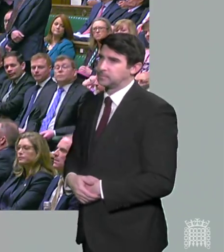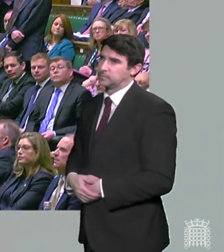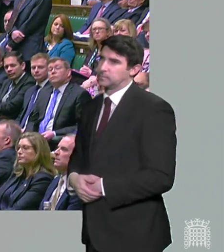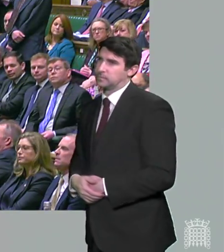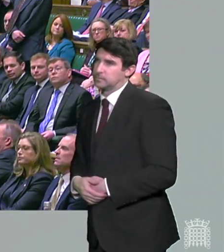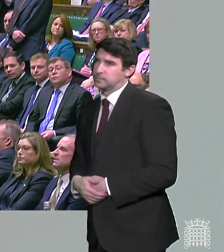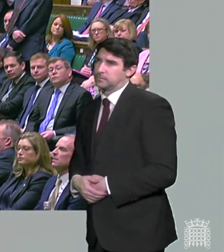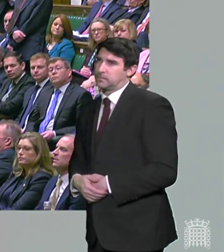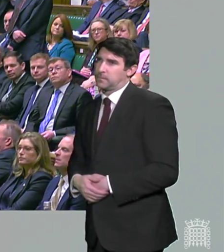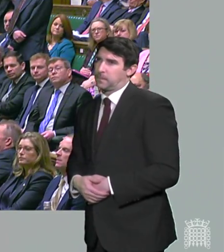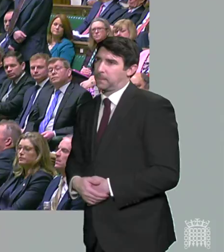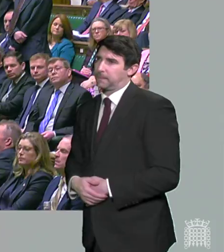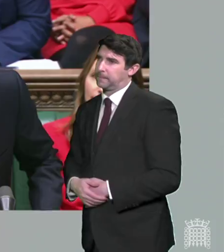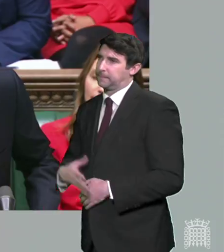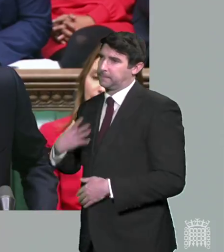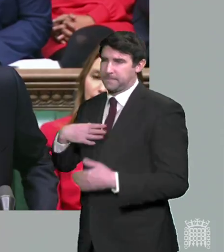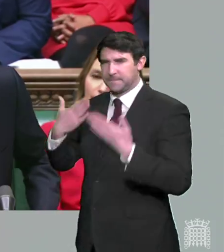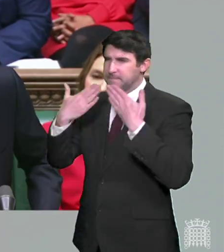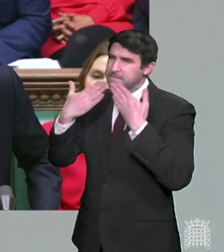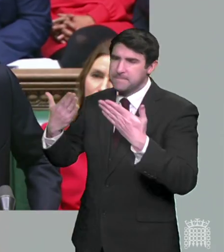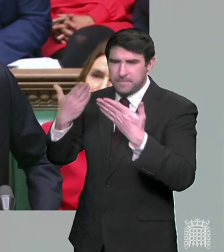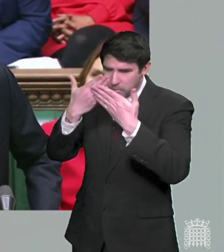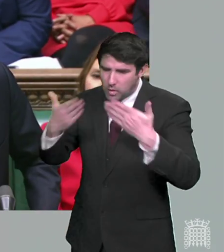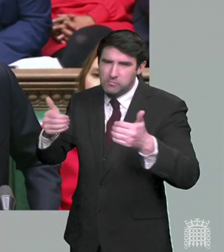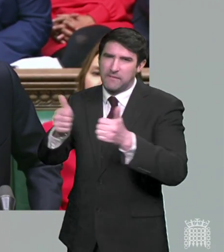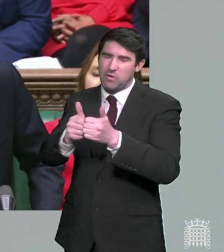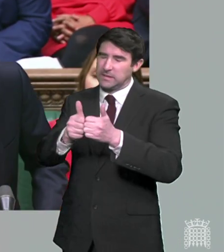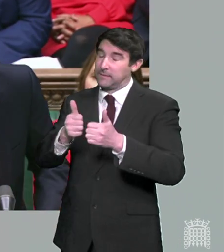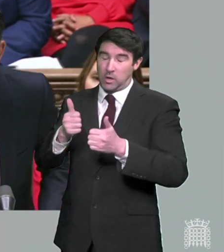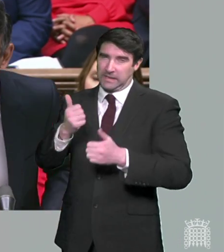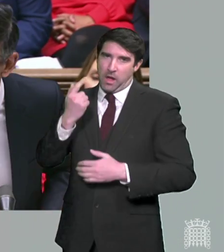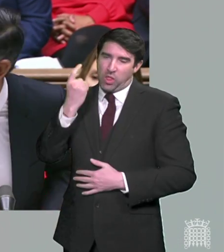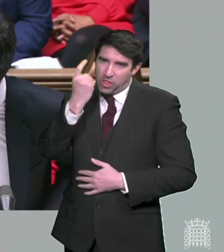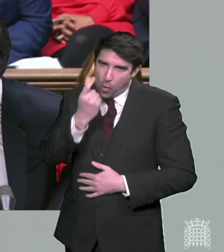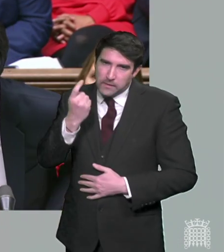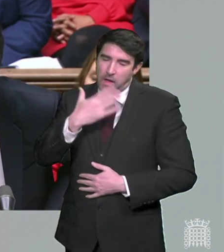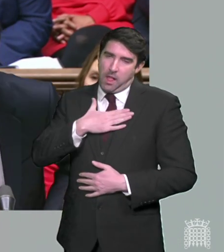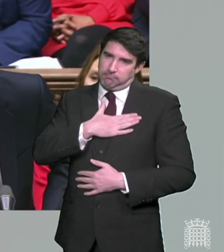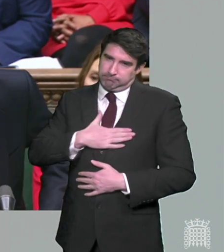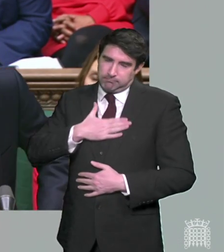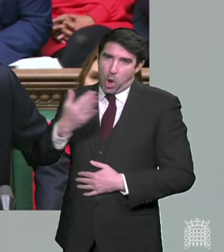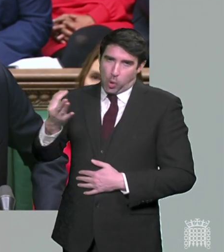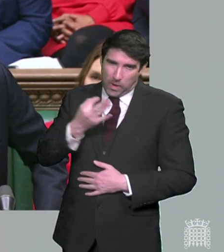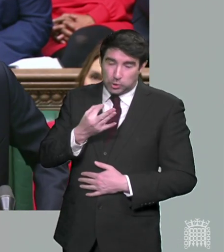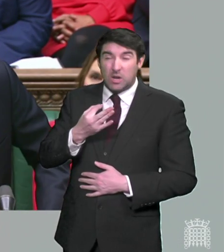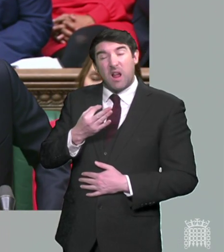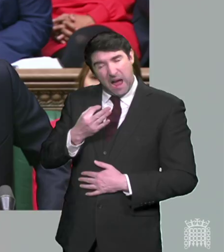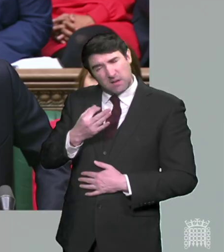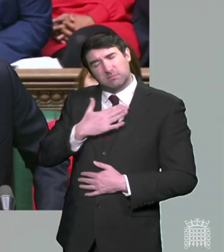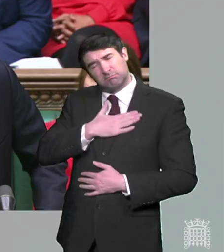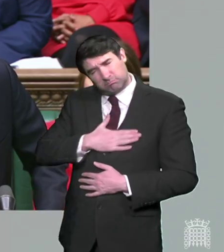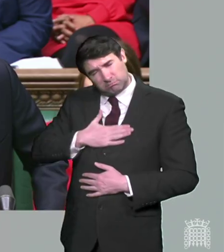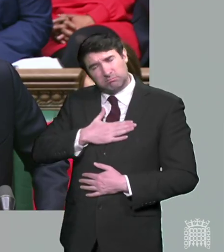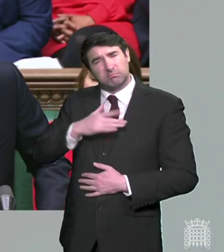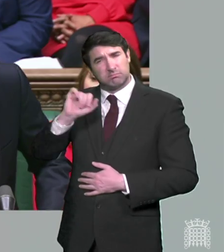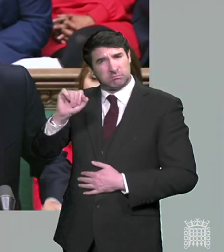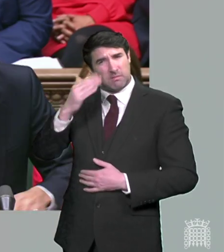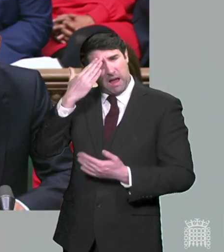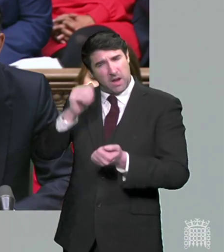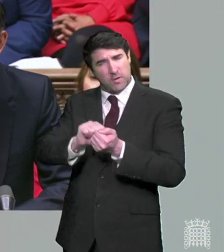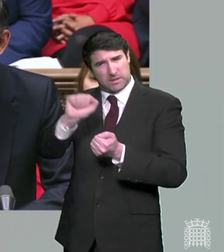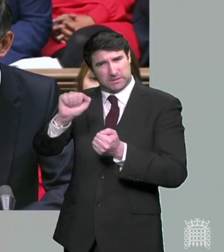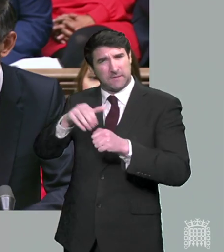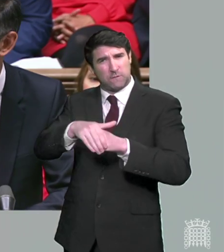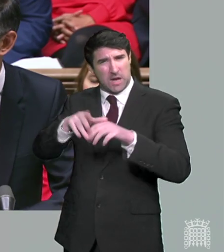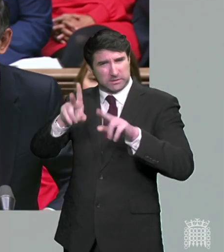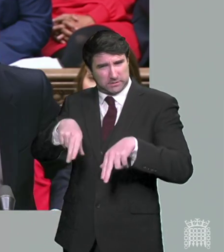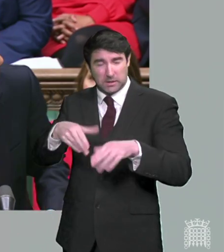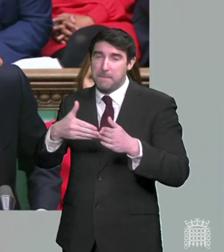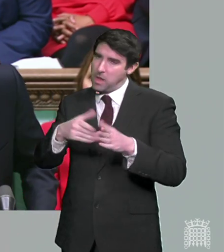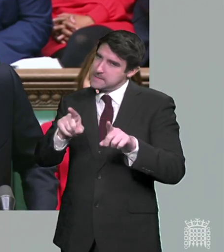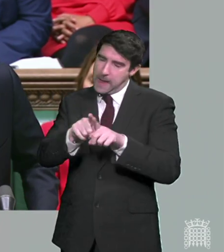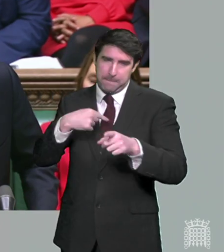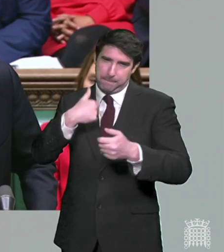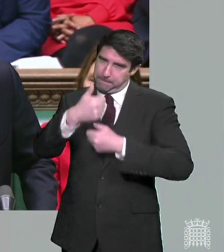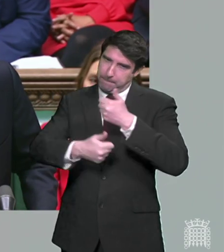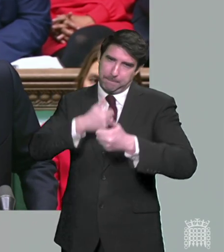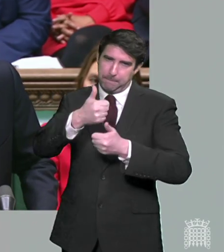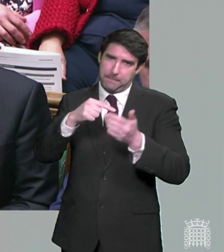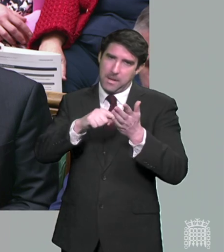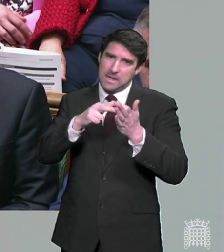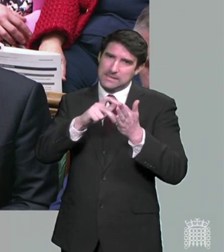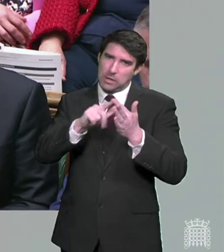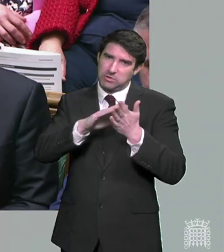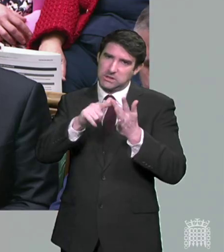I thank my honourable Friend for his incredibly thoughtful question, express my sympathies to him on the loss of his friend and join him in paying tribute to the work of the Terrence Higgins Trust, as I know the whole House will.